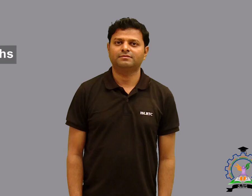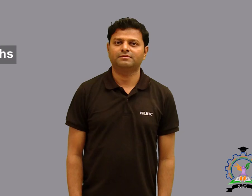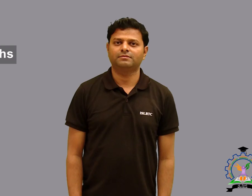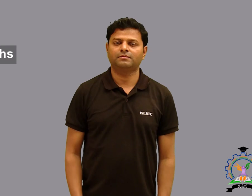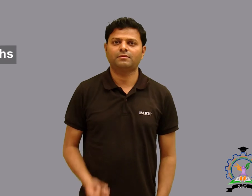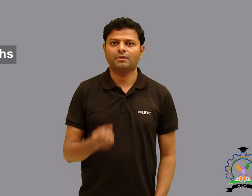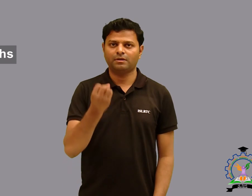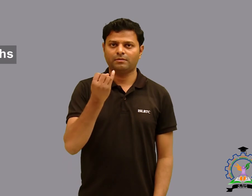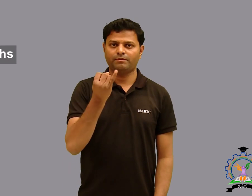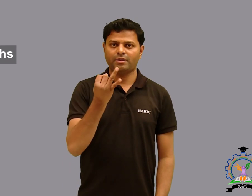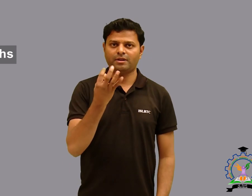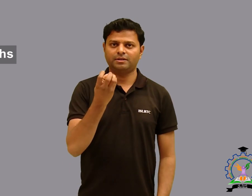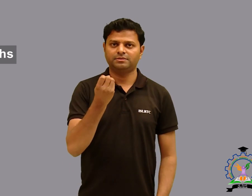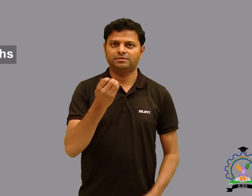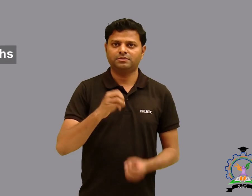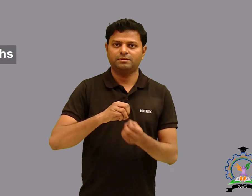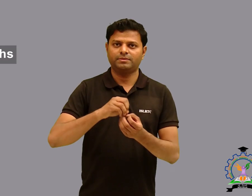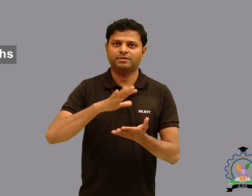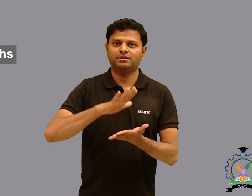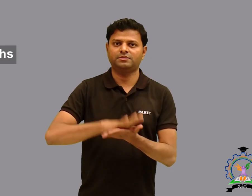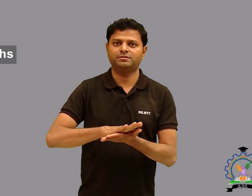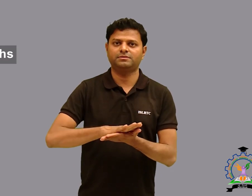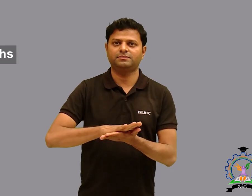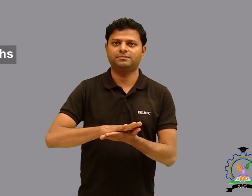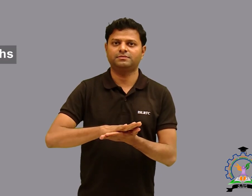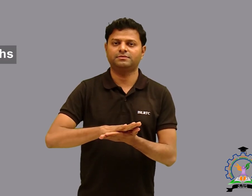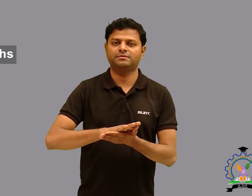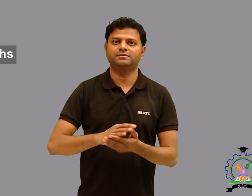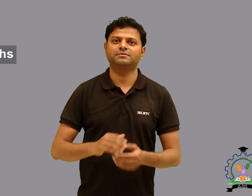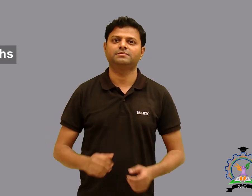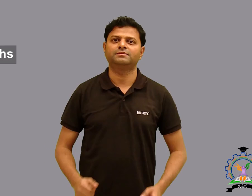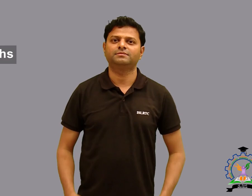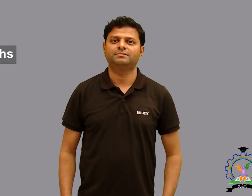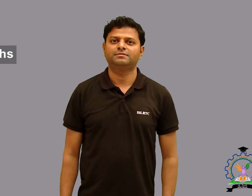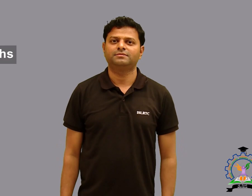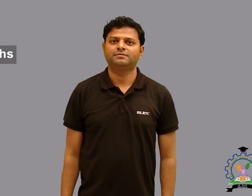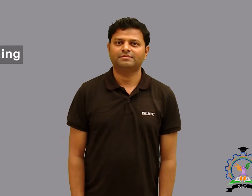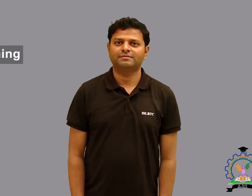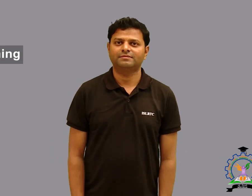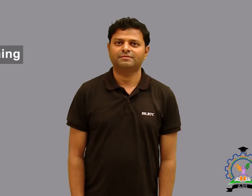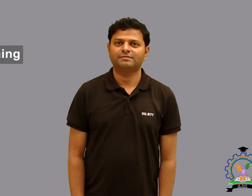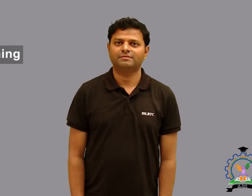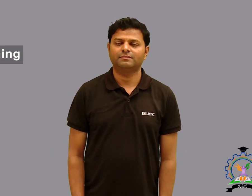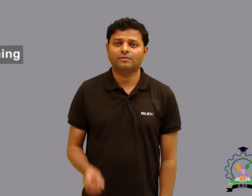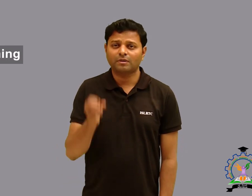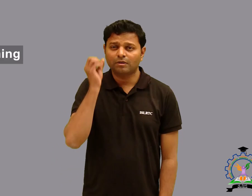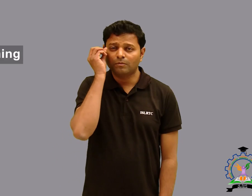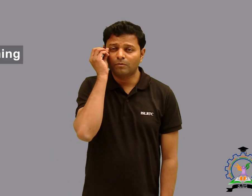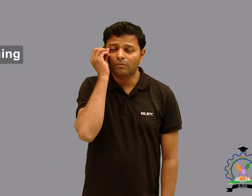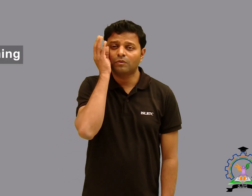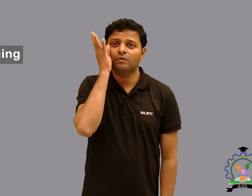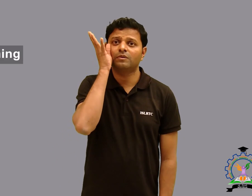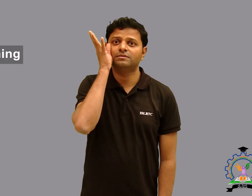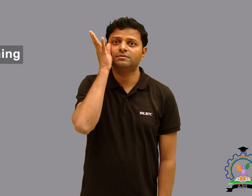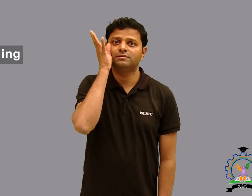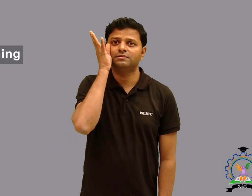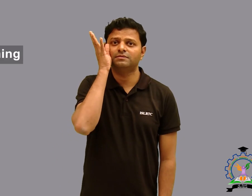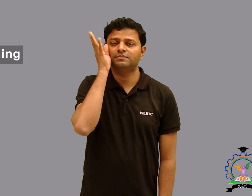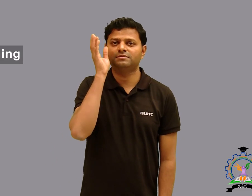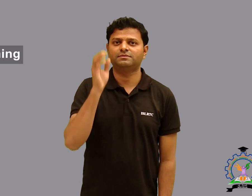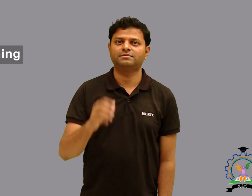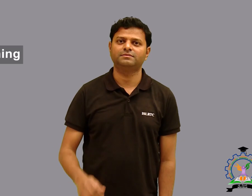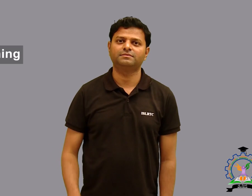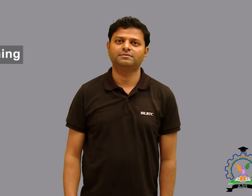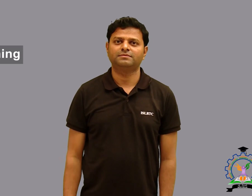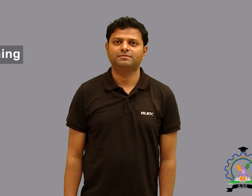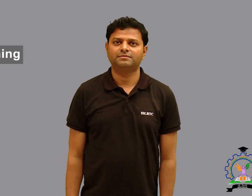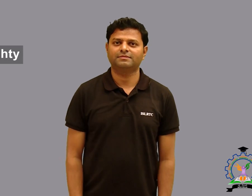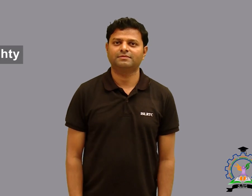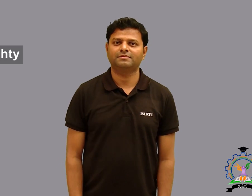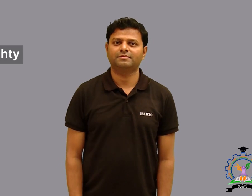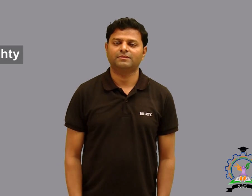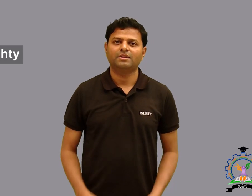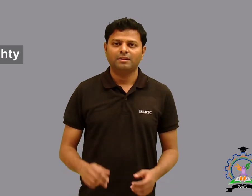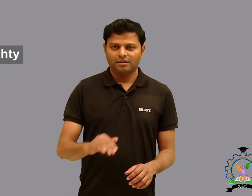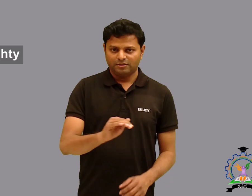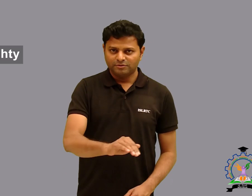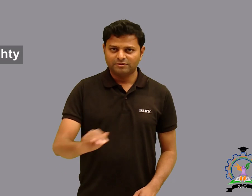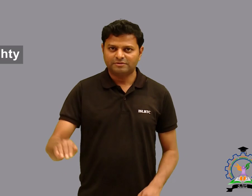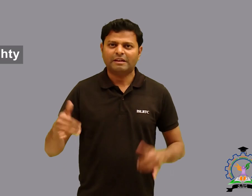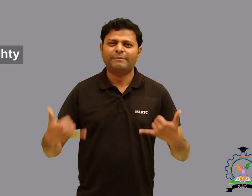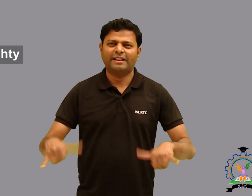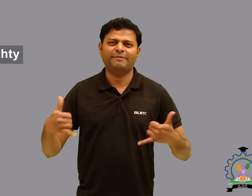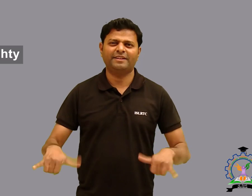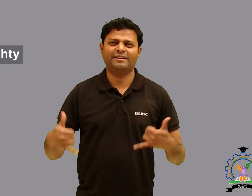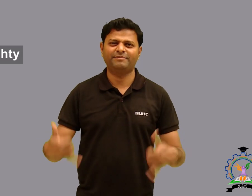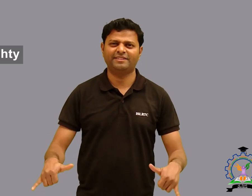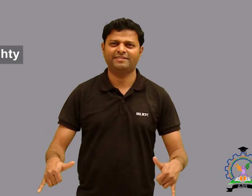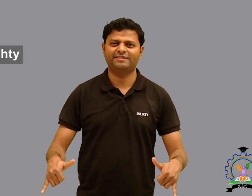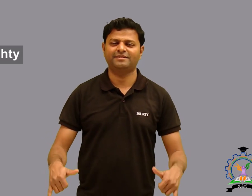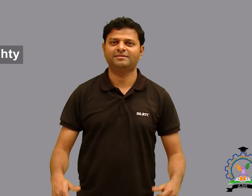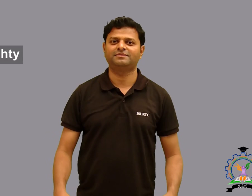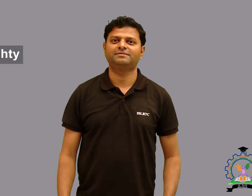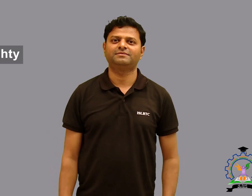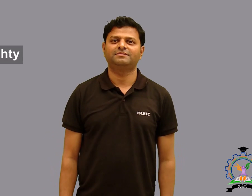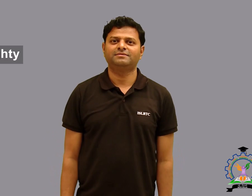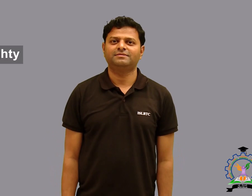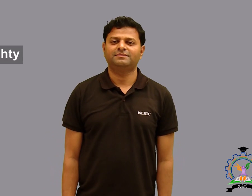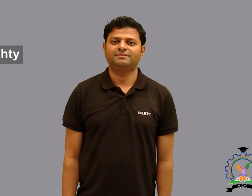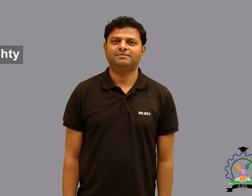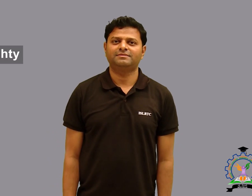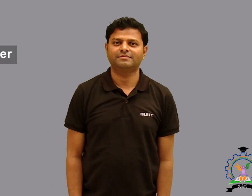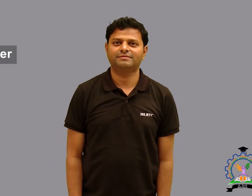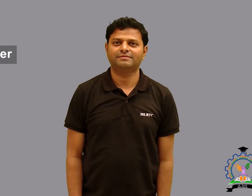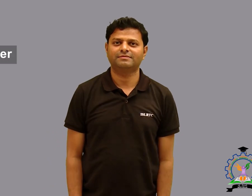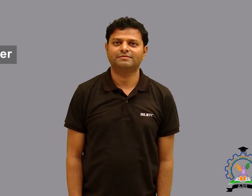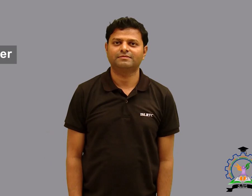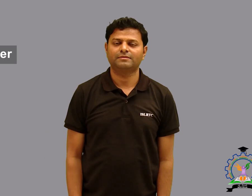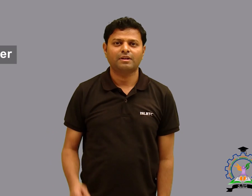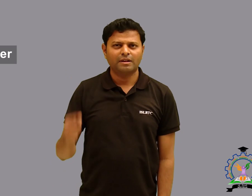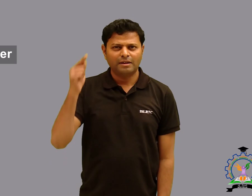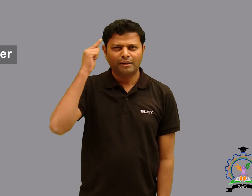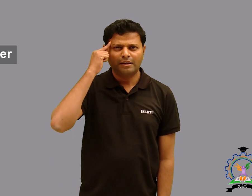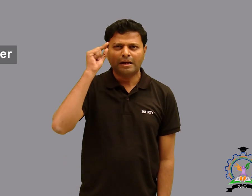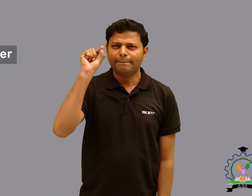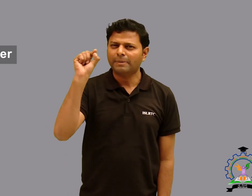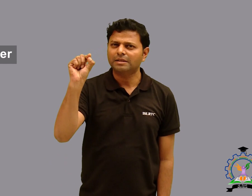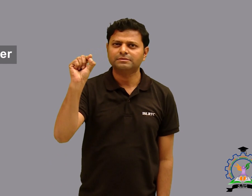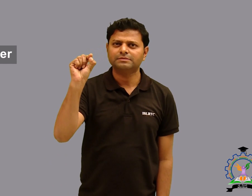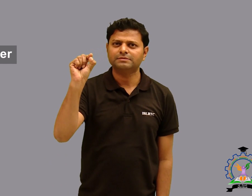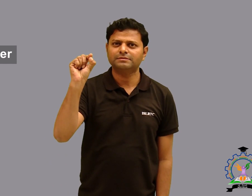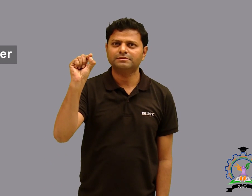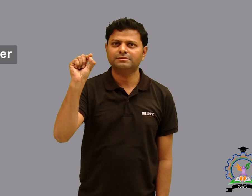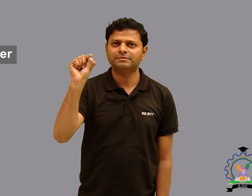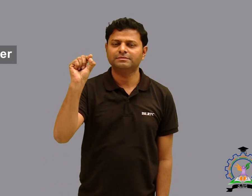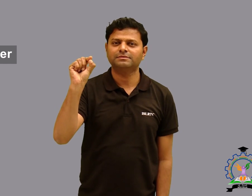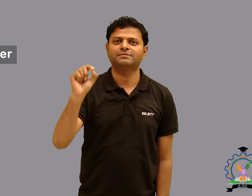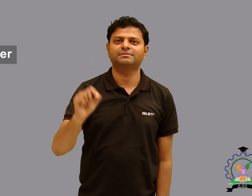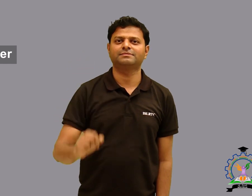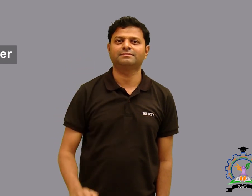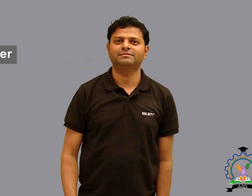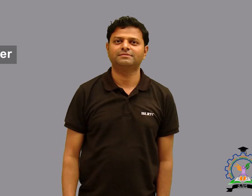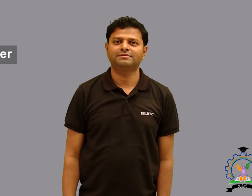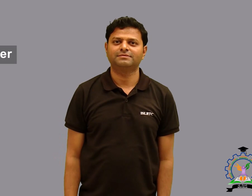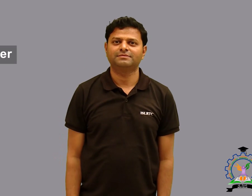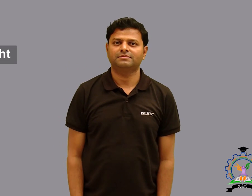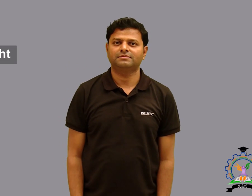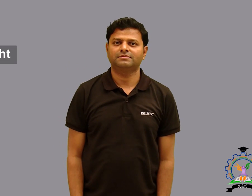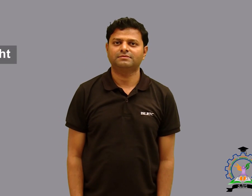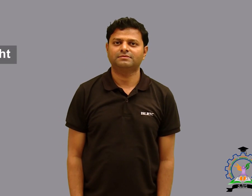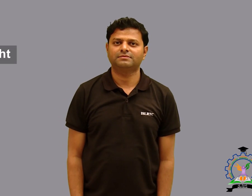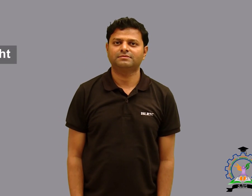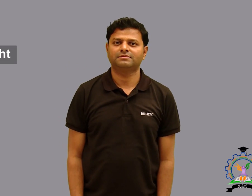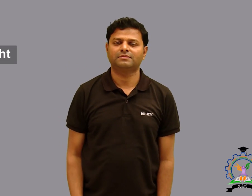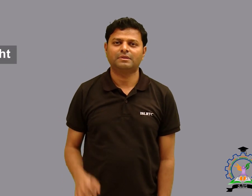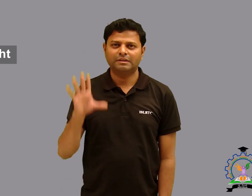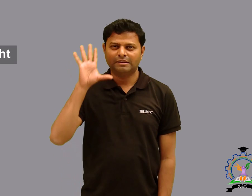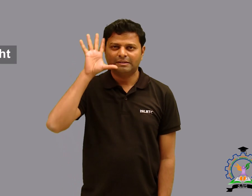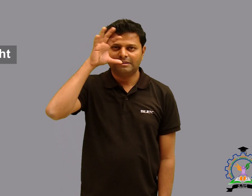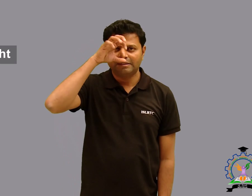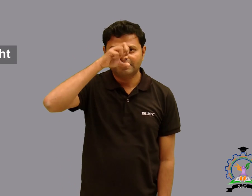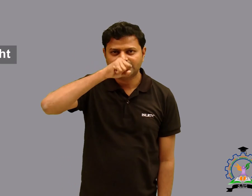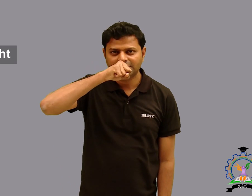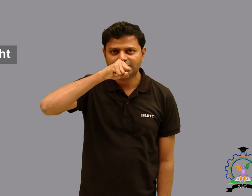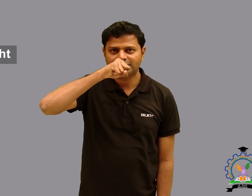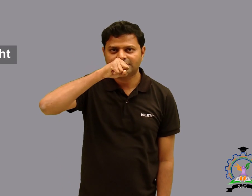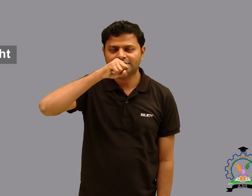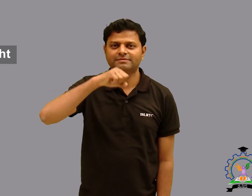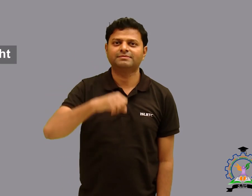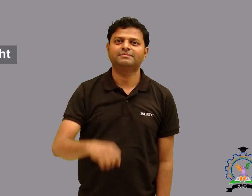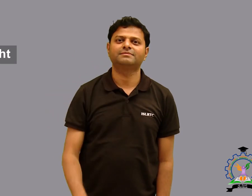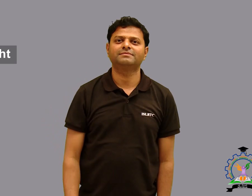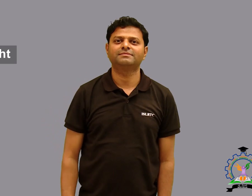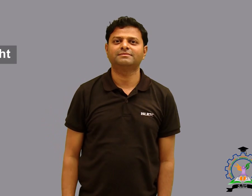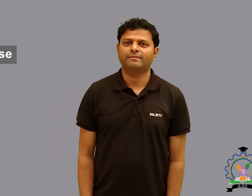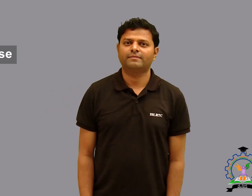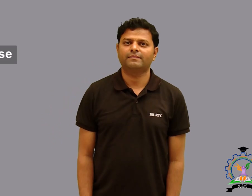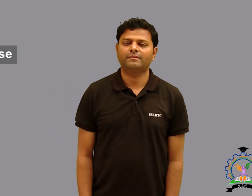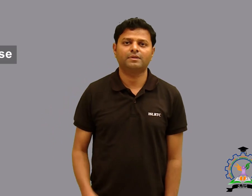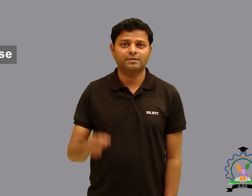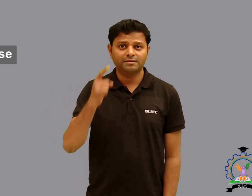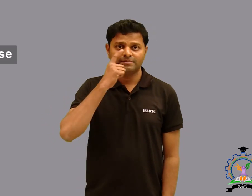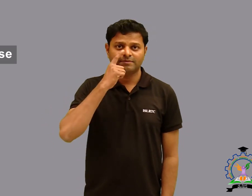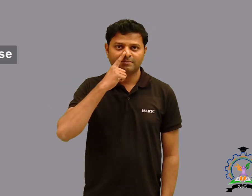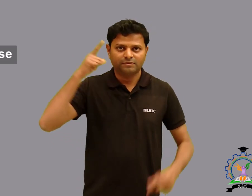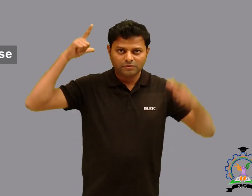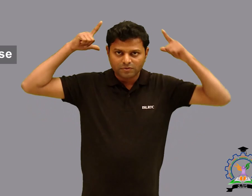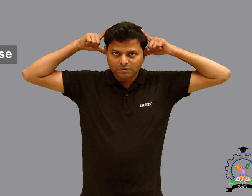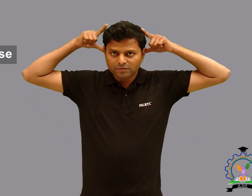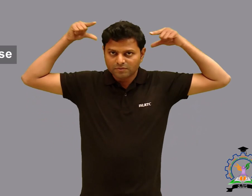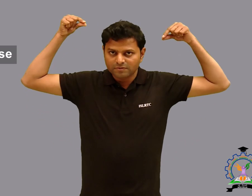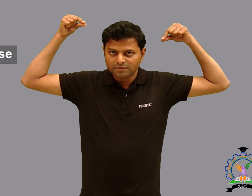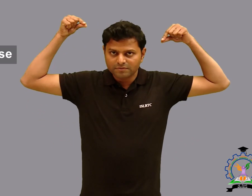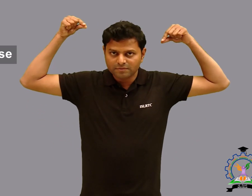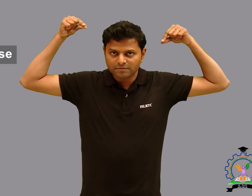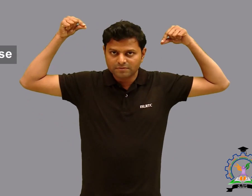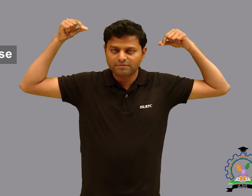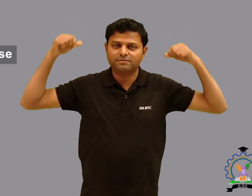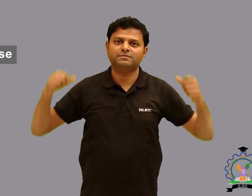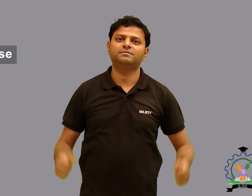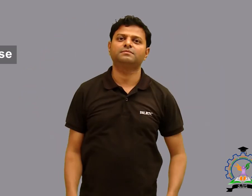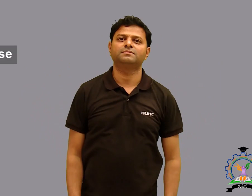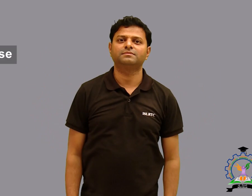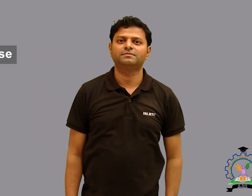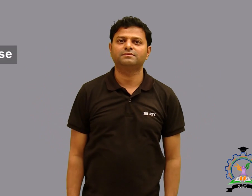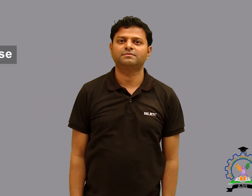Some Signs of Hyderabad